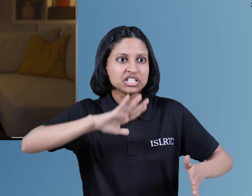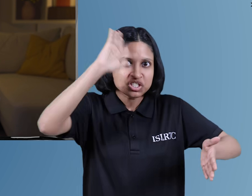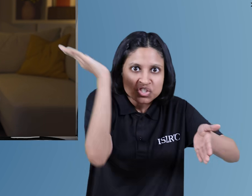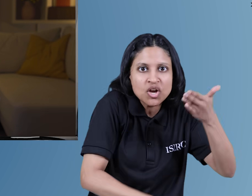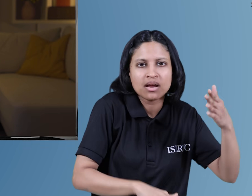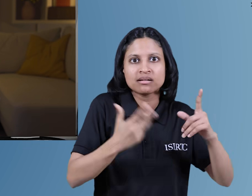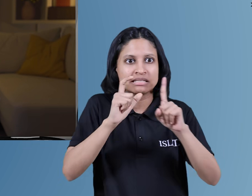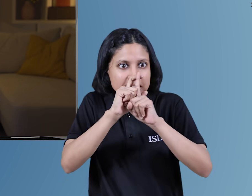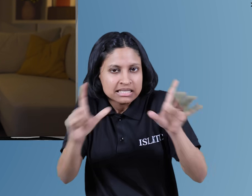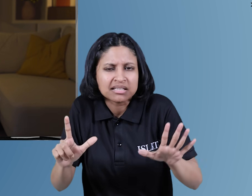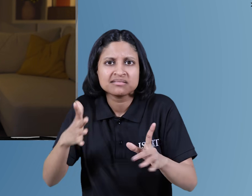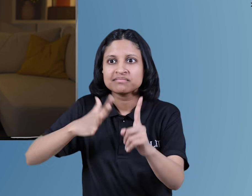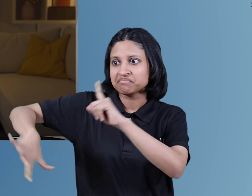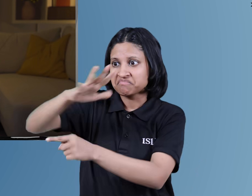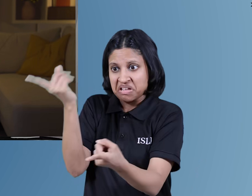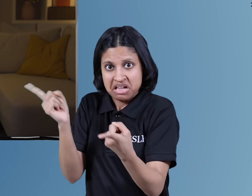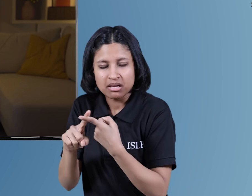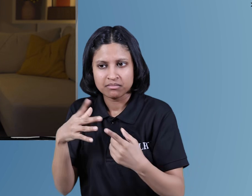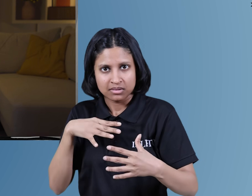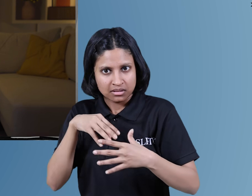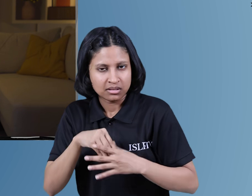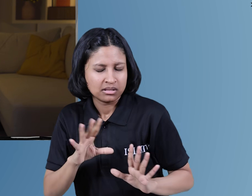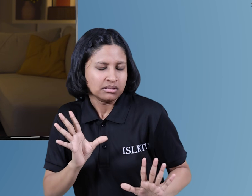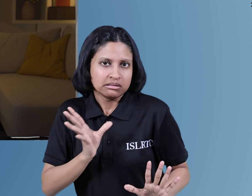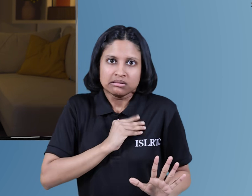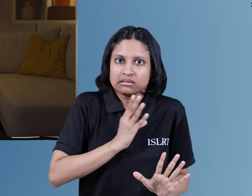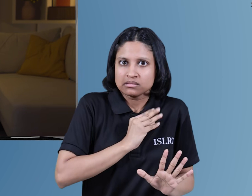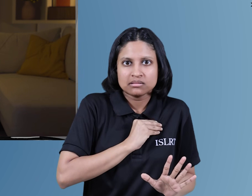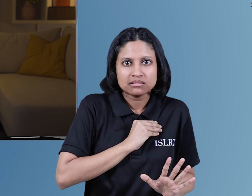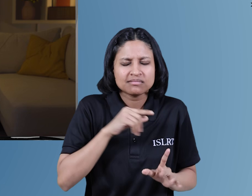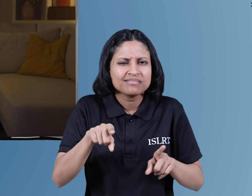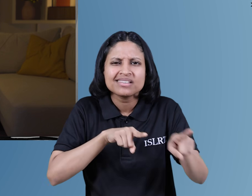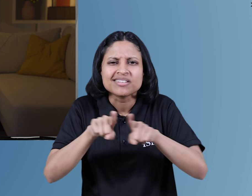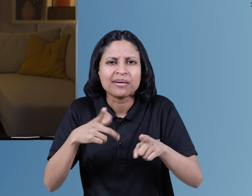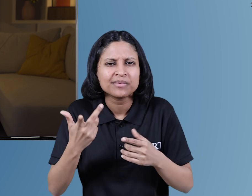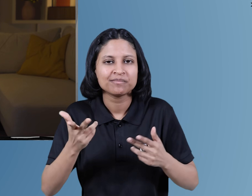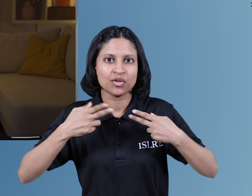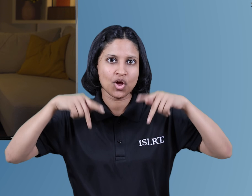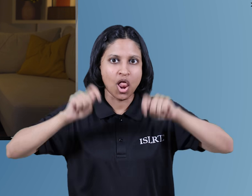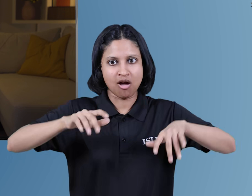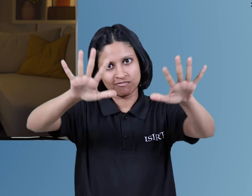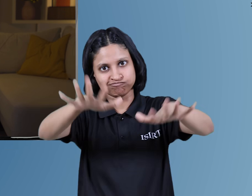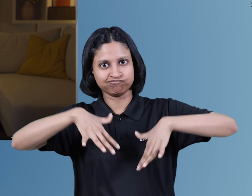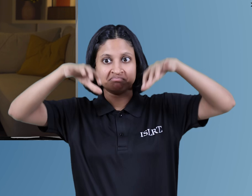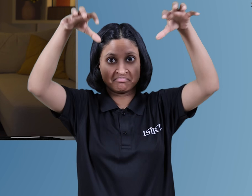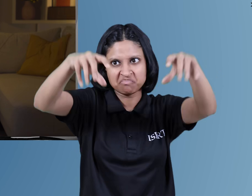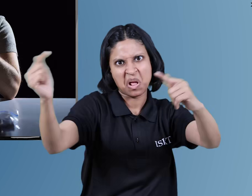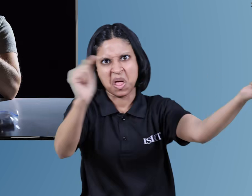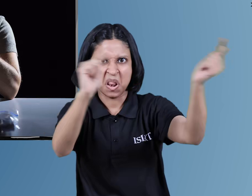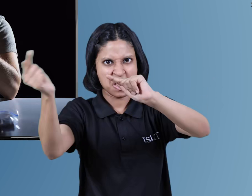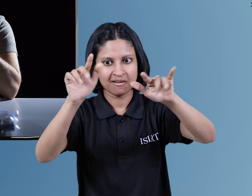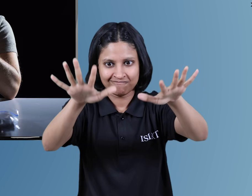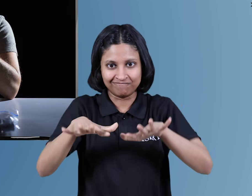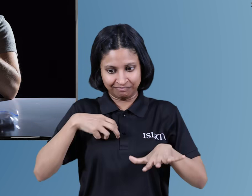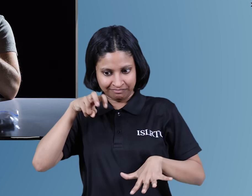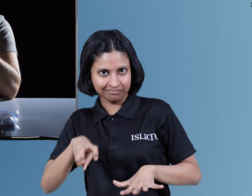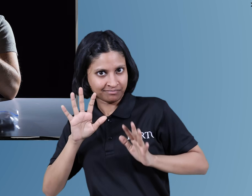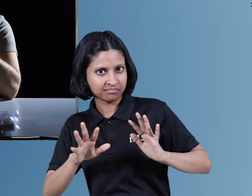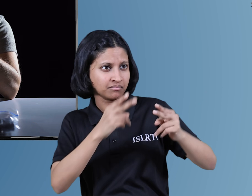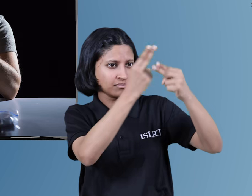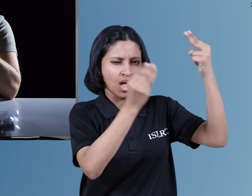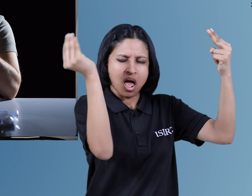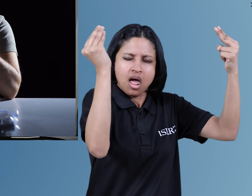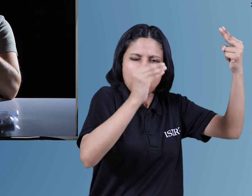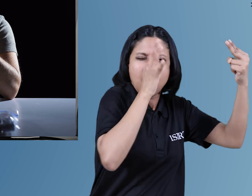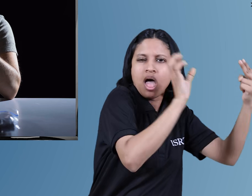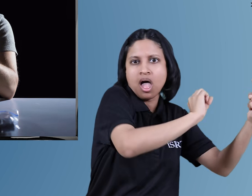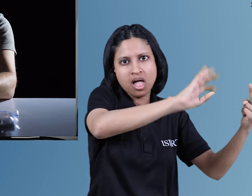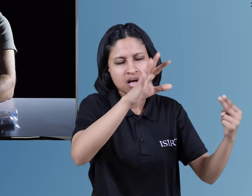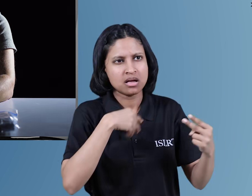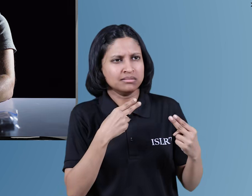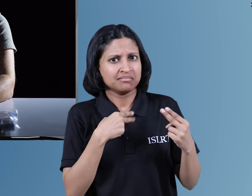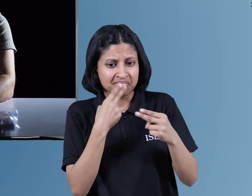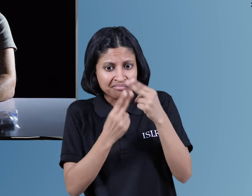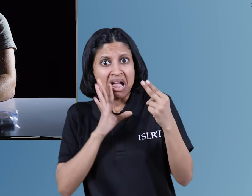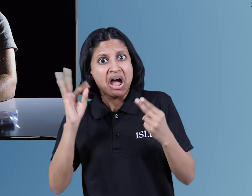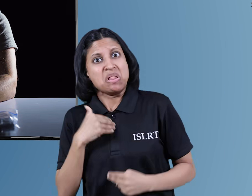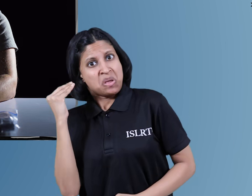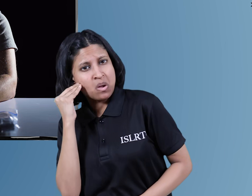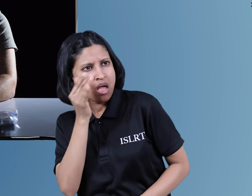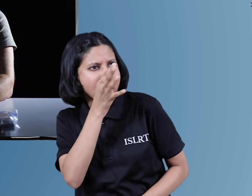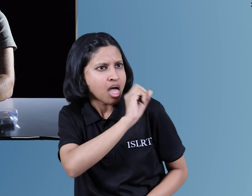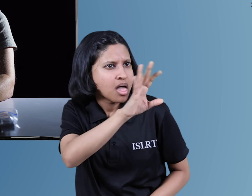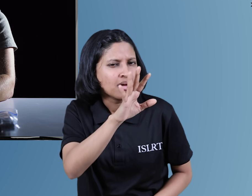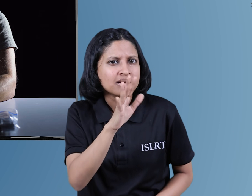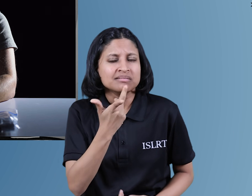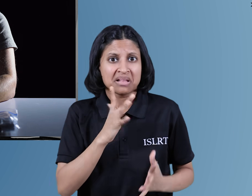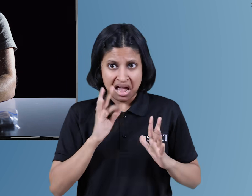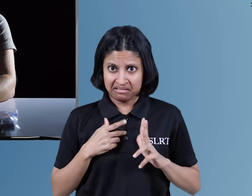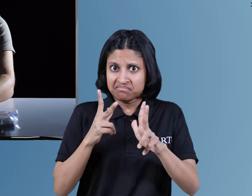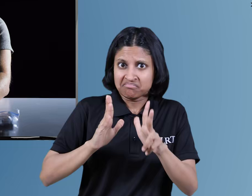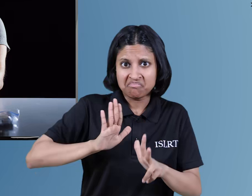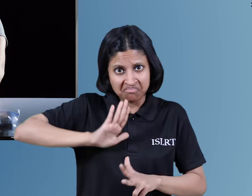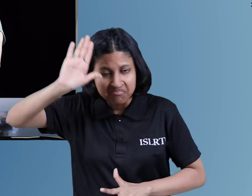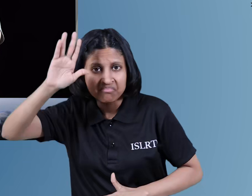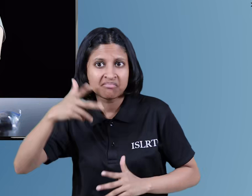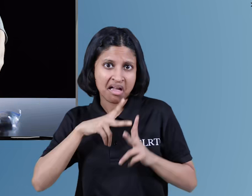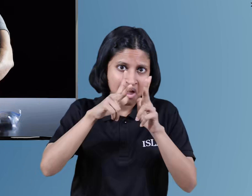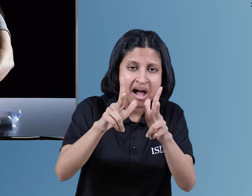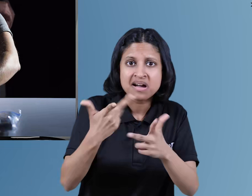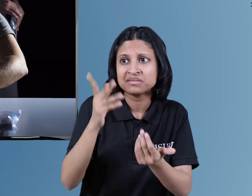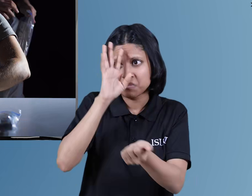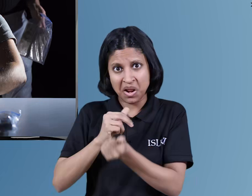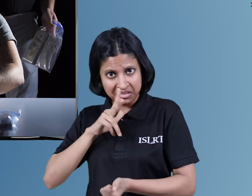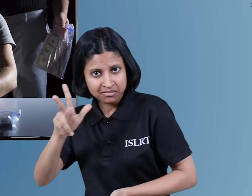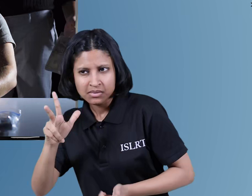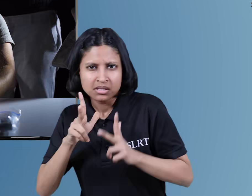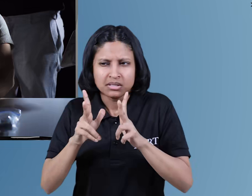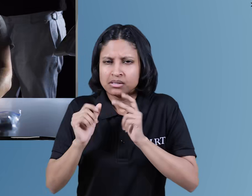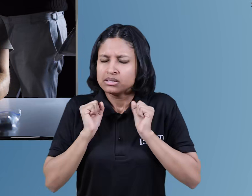is someone who is unwilling to confront danger, difficulty, or challenges due to fear. For example, a coward may avoid telling the truth in court or to the police, even when aware that others are lying under oath.